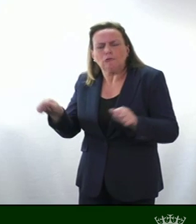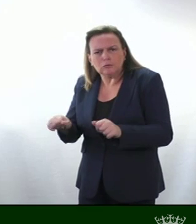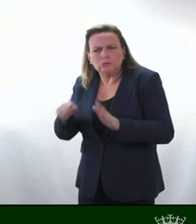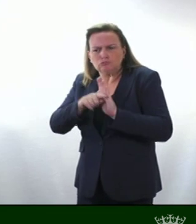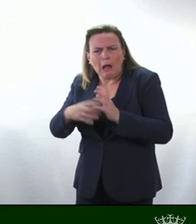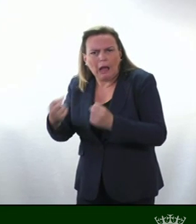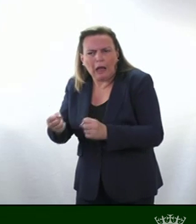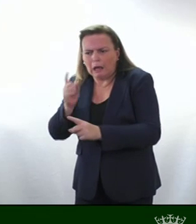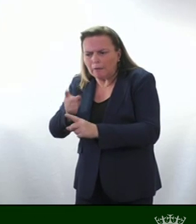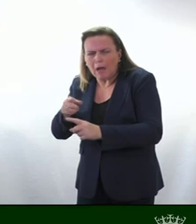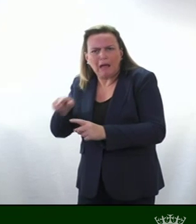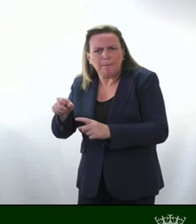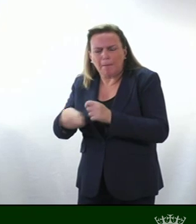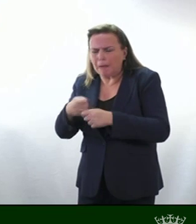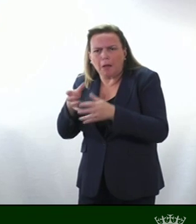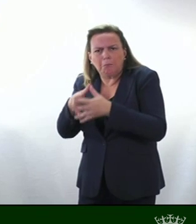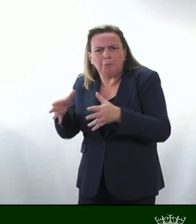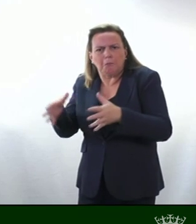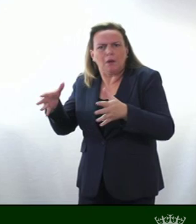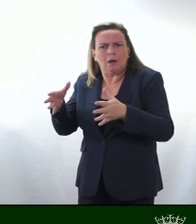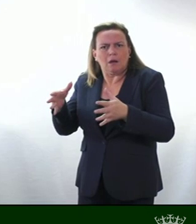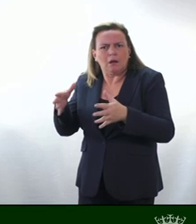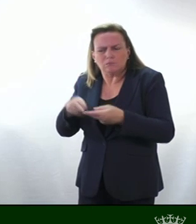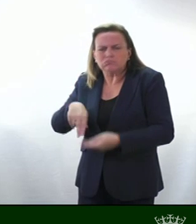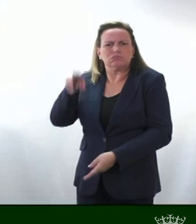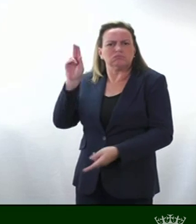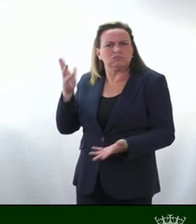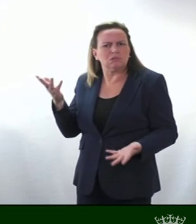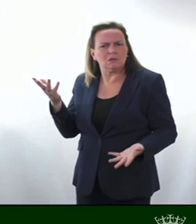In Rossendale and Hyndburn they have gone up tenfold.